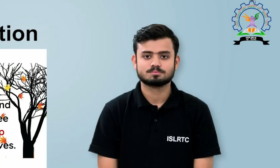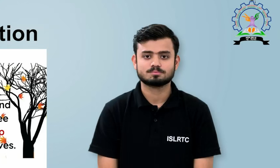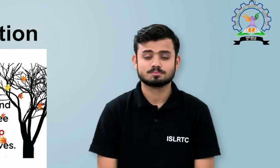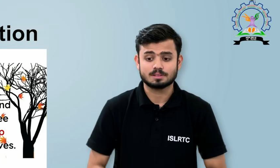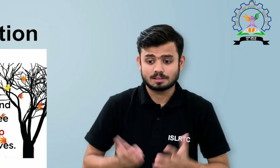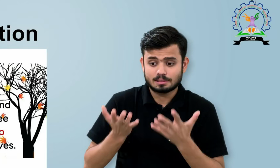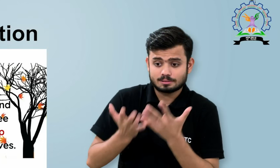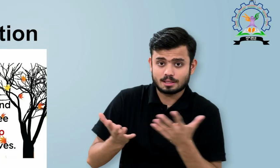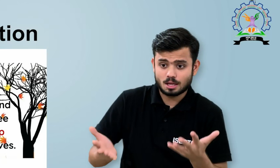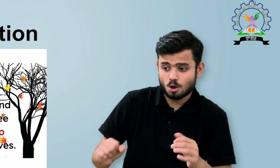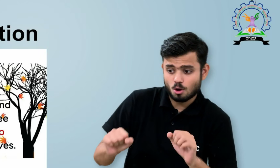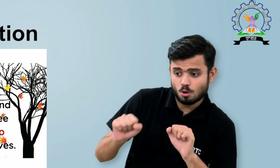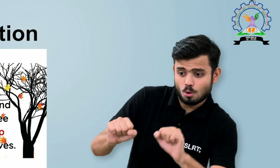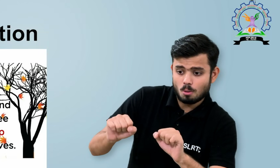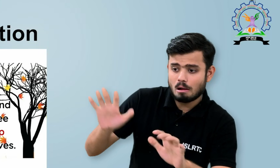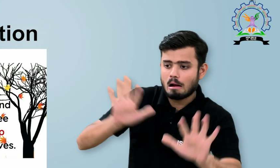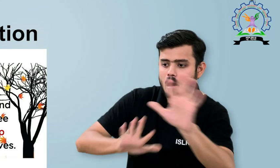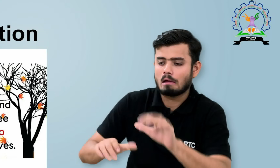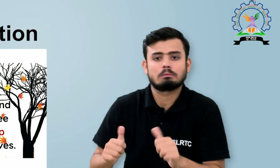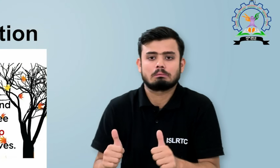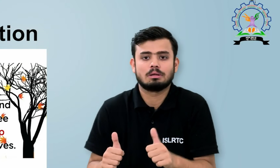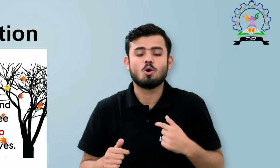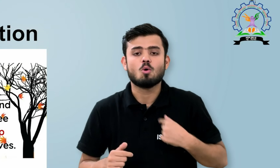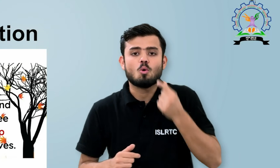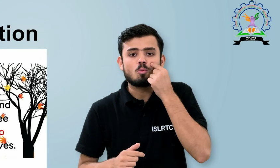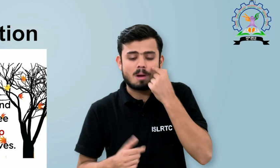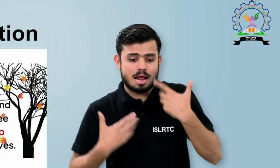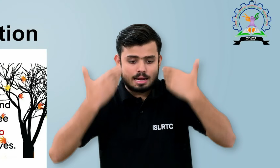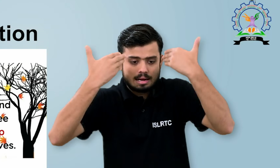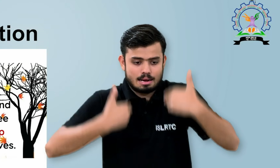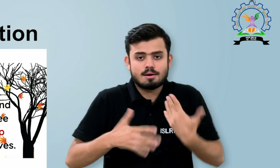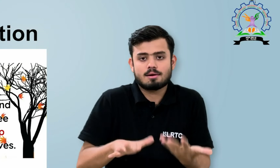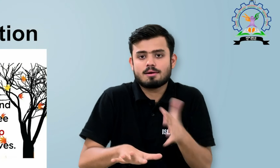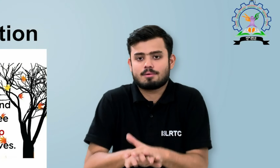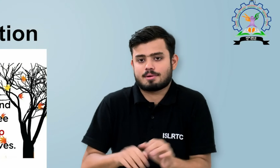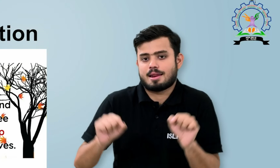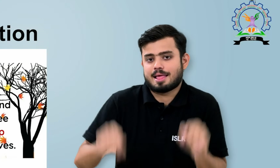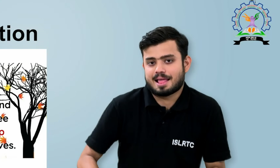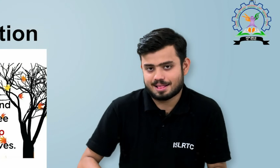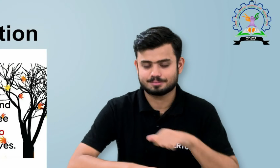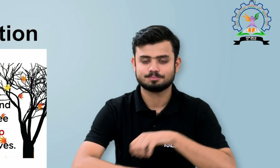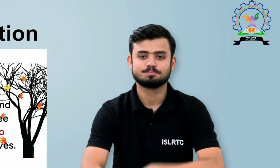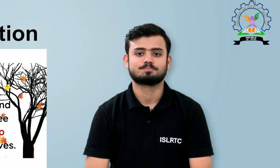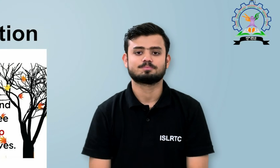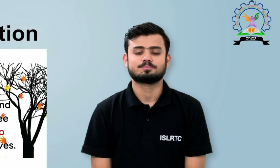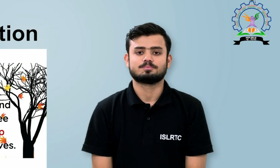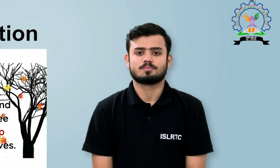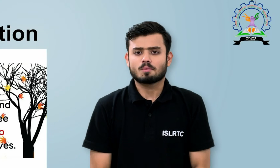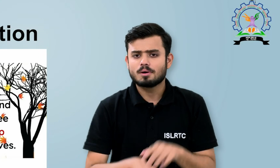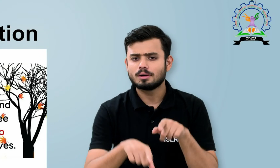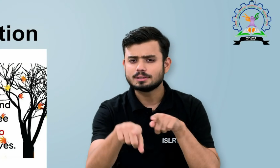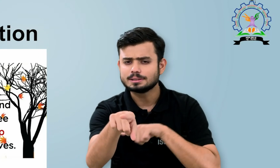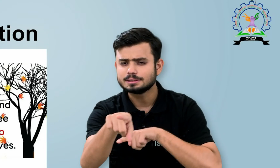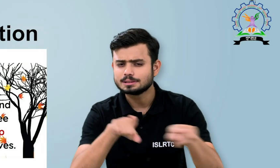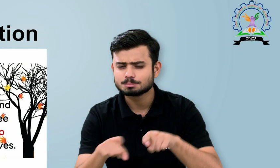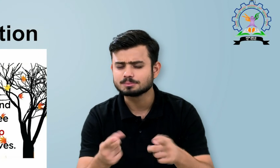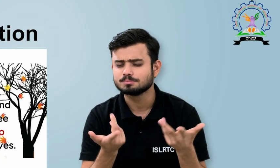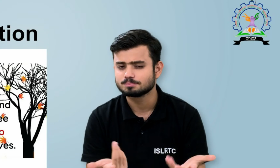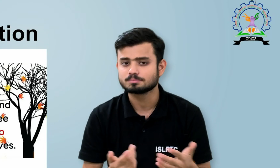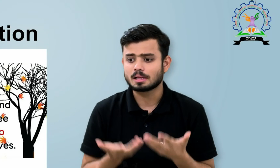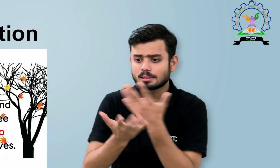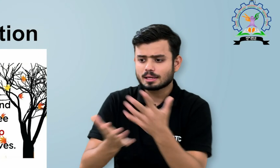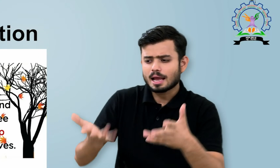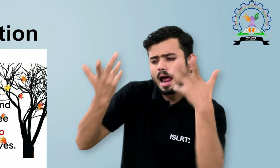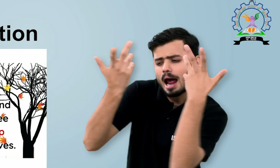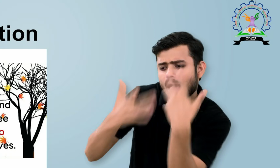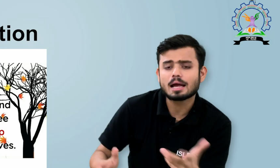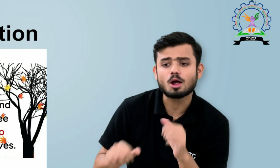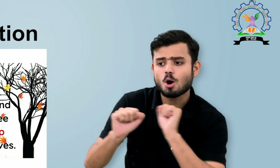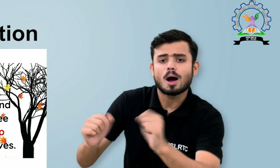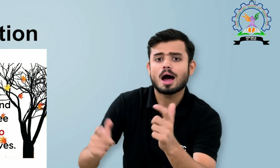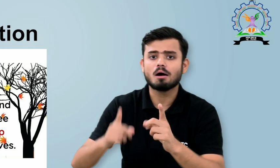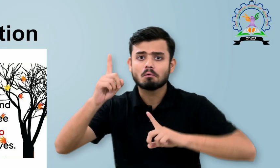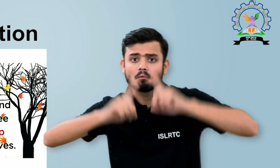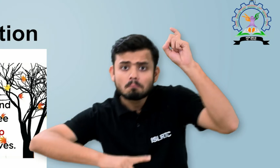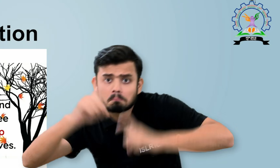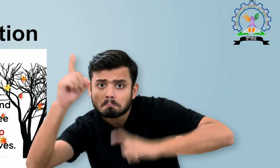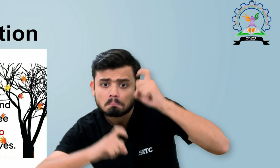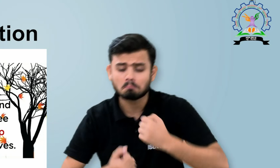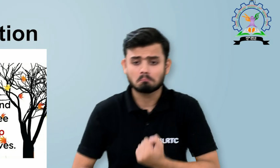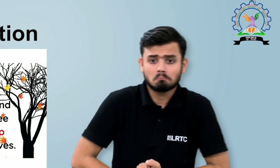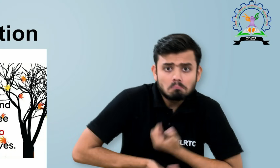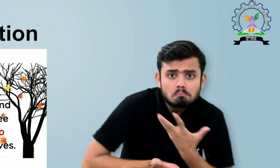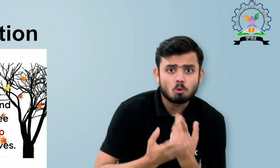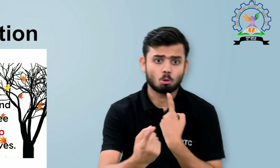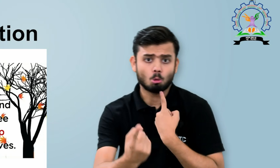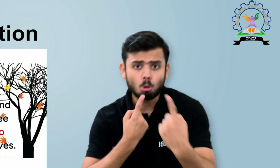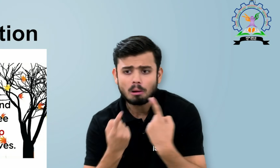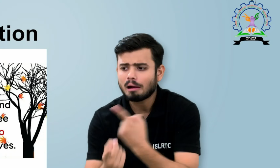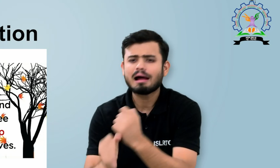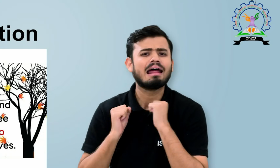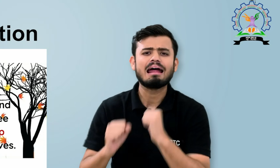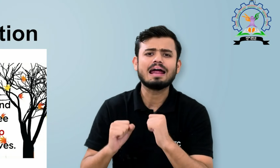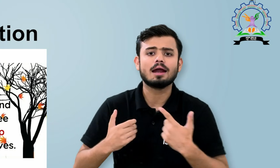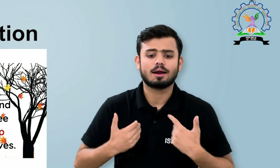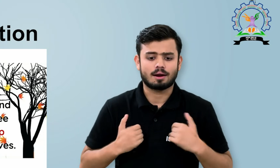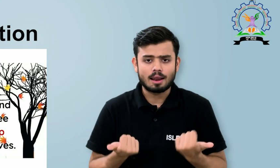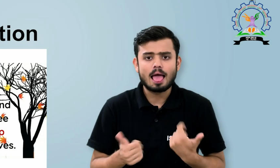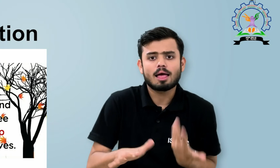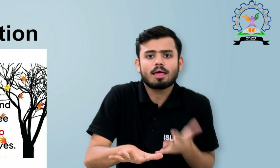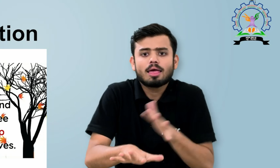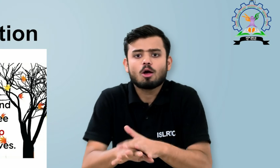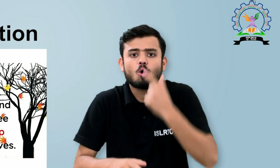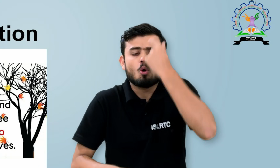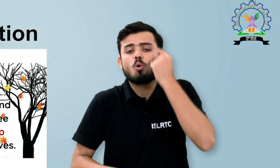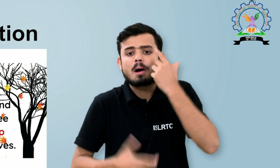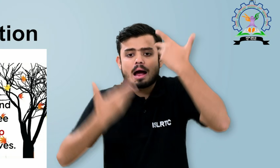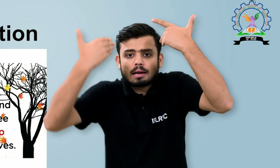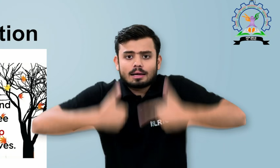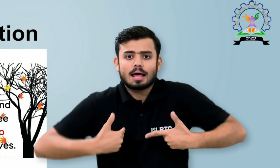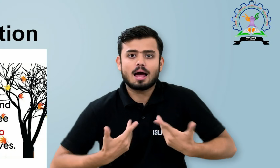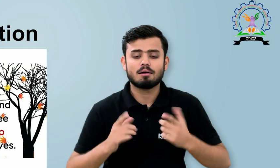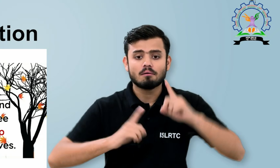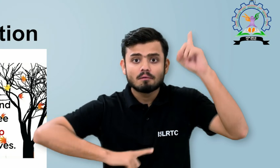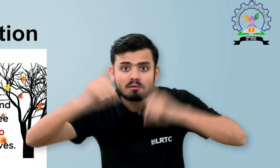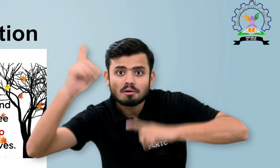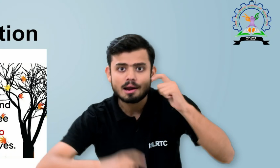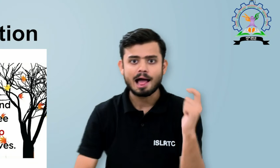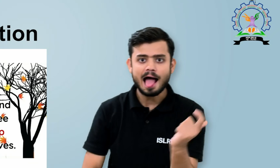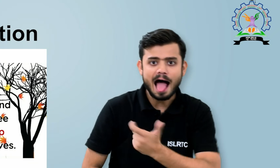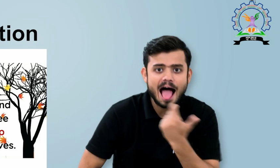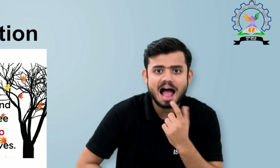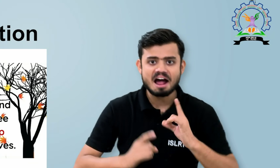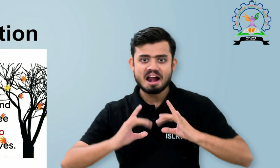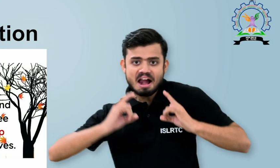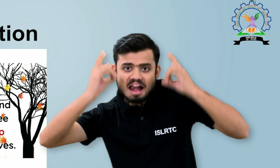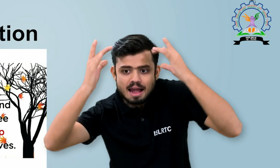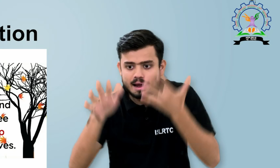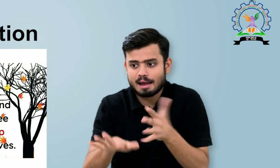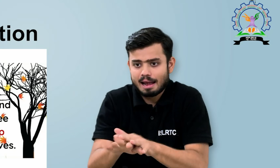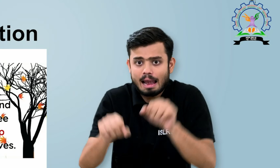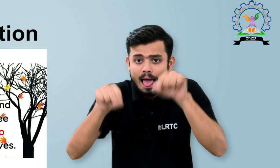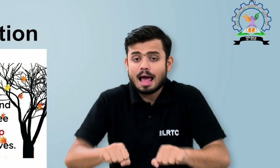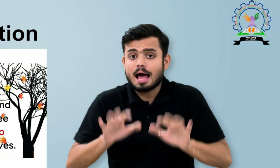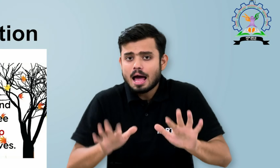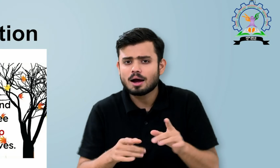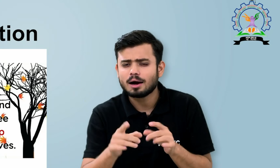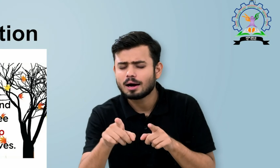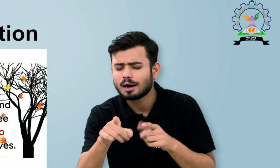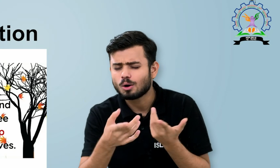Personification Personification is a figure of speech in which an idea or thing is given human attributes and/or feelings or is spoken of as if it were human.